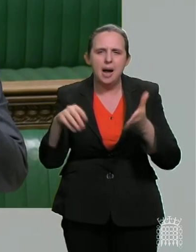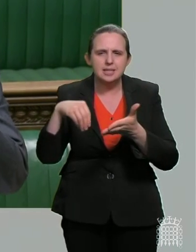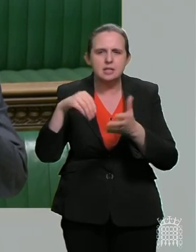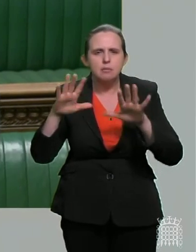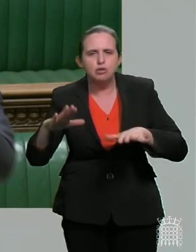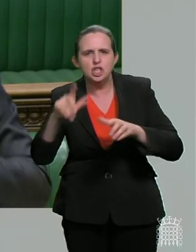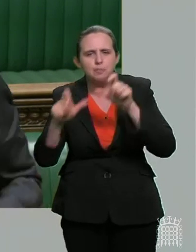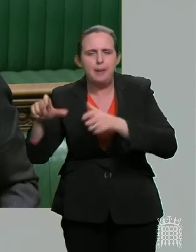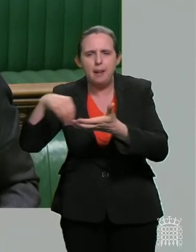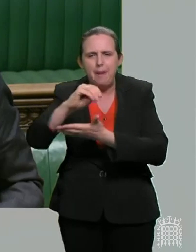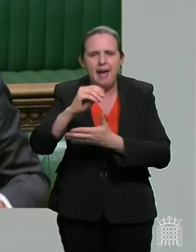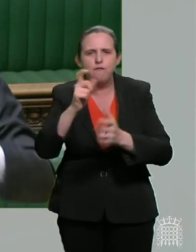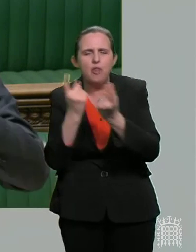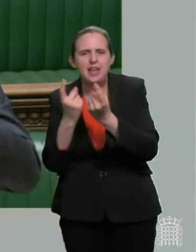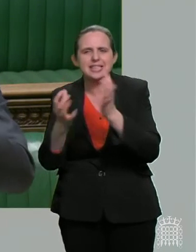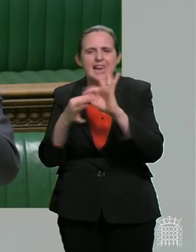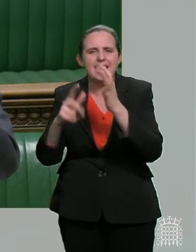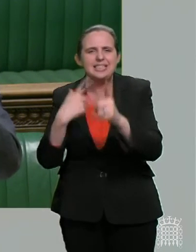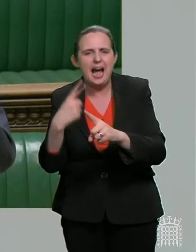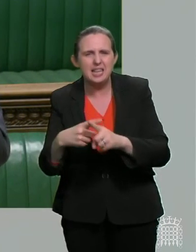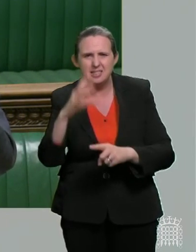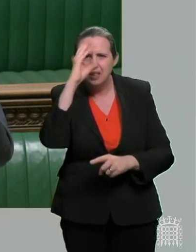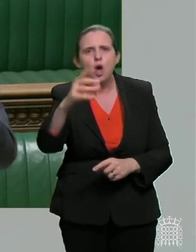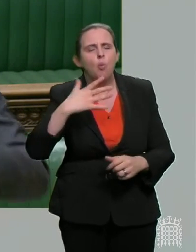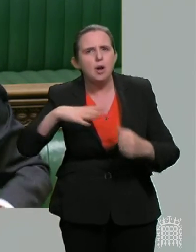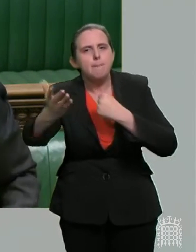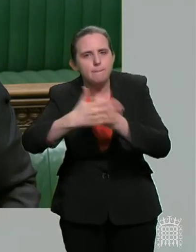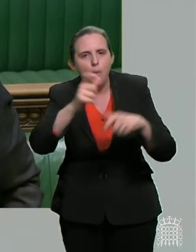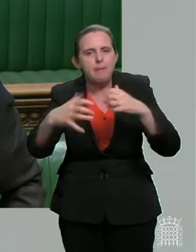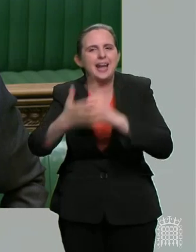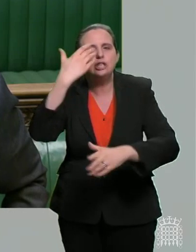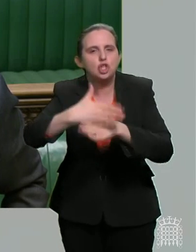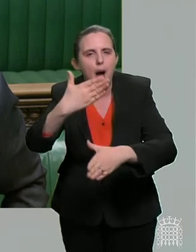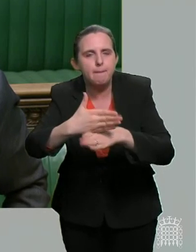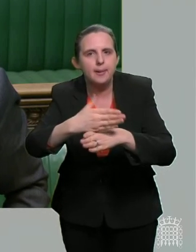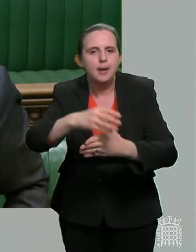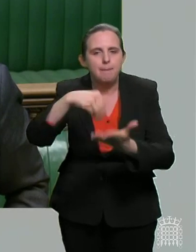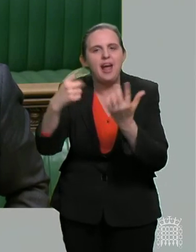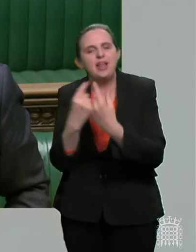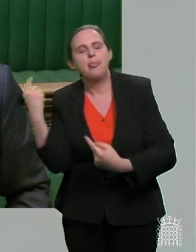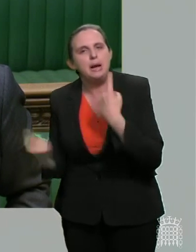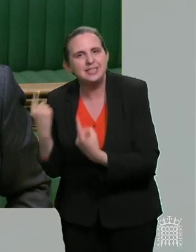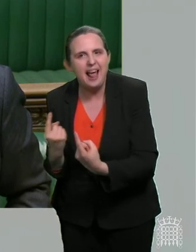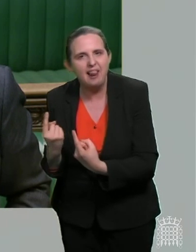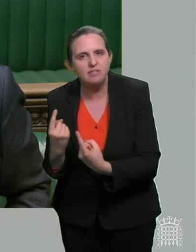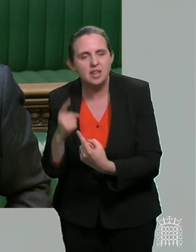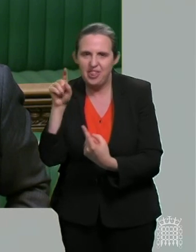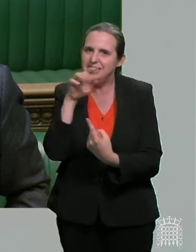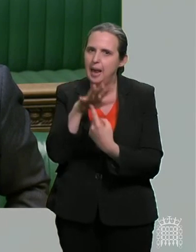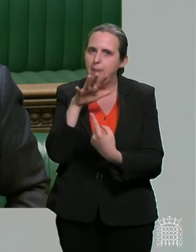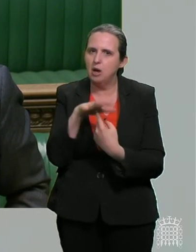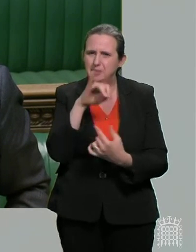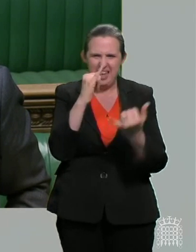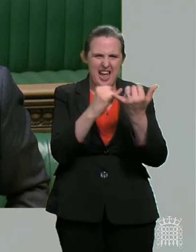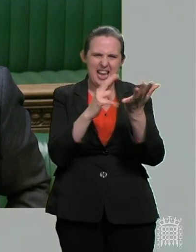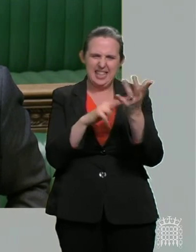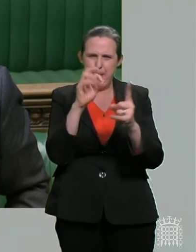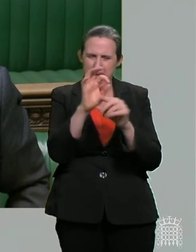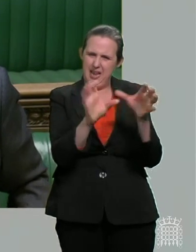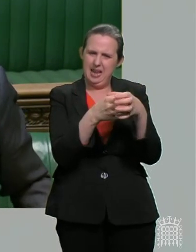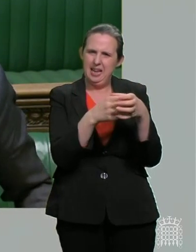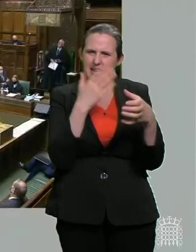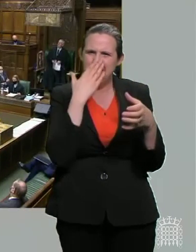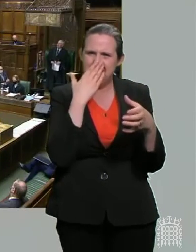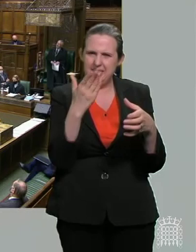We want to get people into jobs, and it is in that respect that the Scottish nationalist party is, I am afraid, failing—